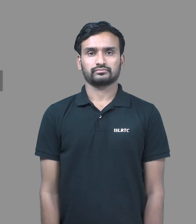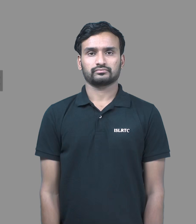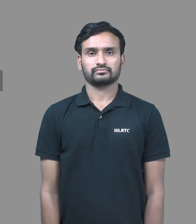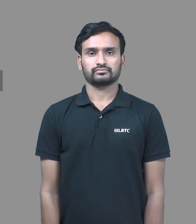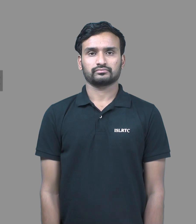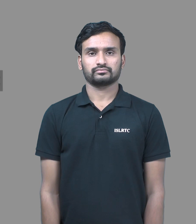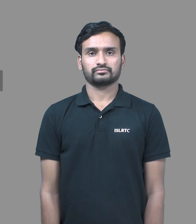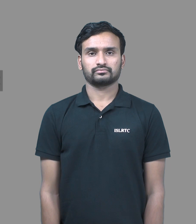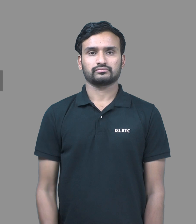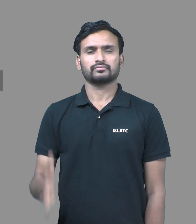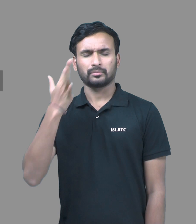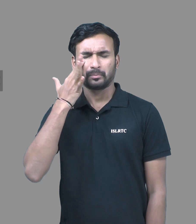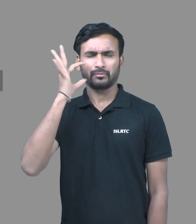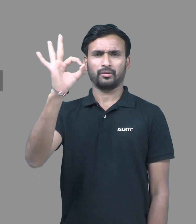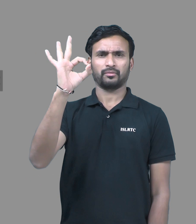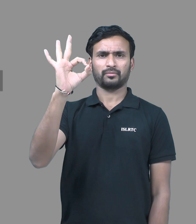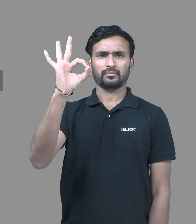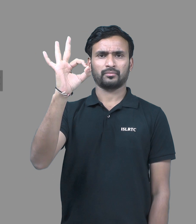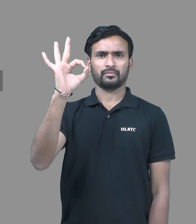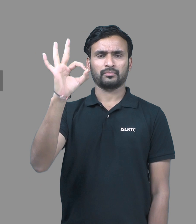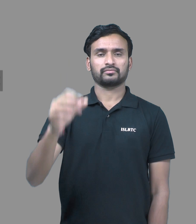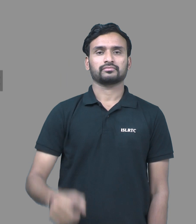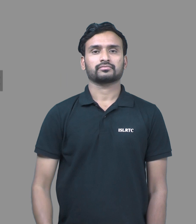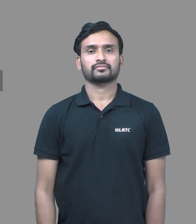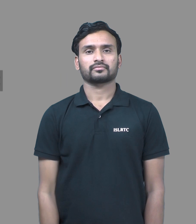Important Significant